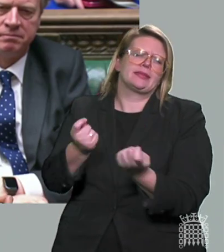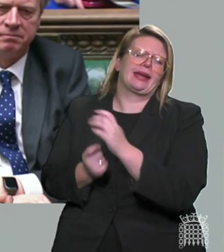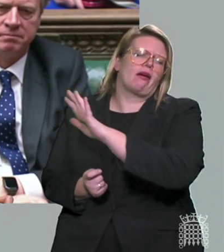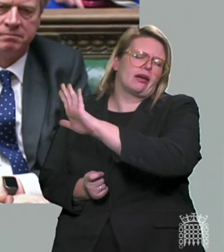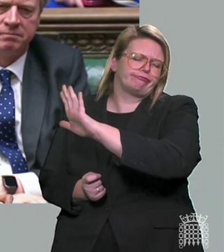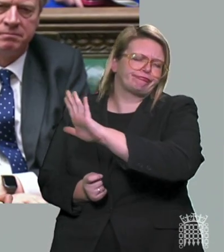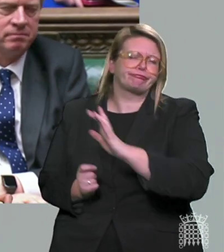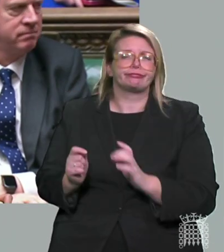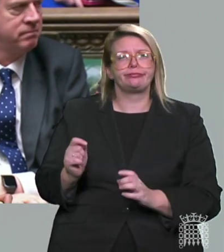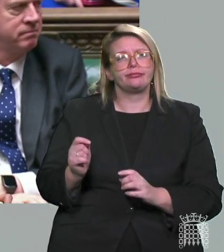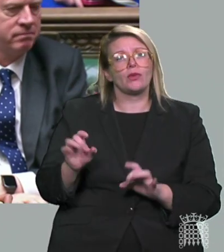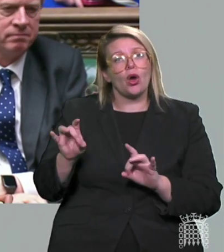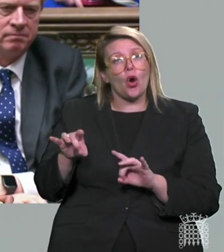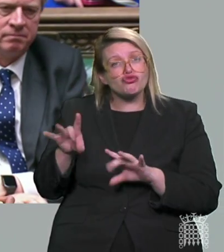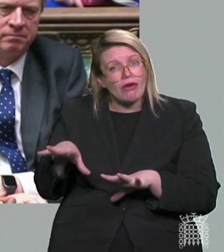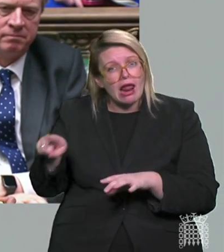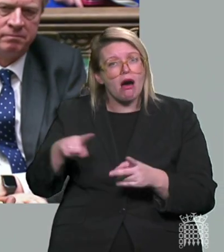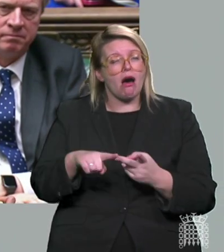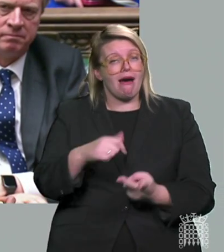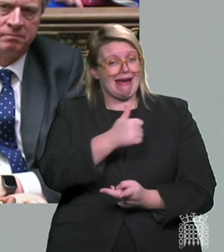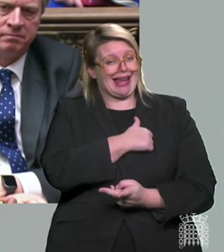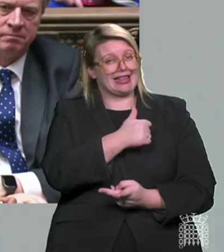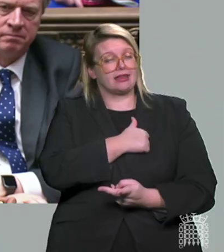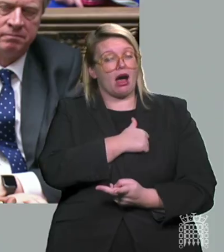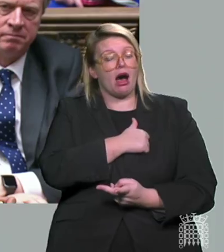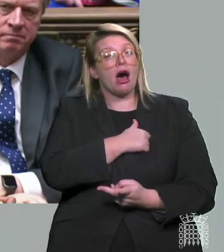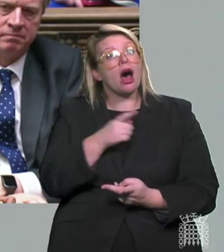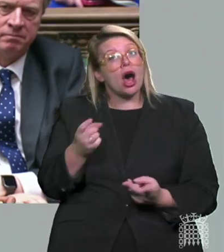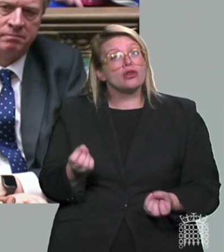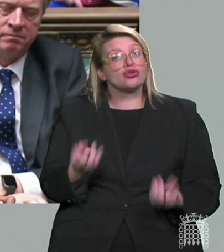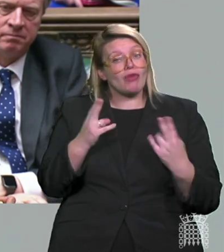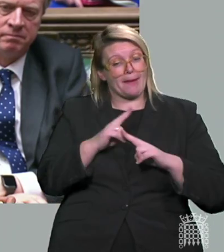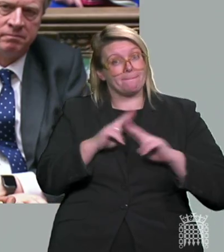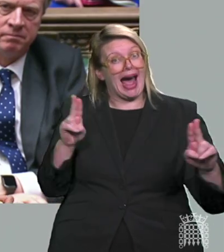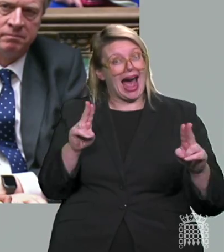Australia, Canada and the US banned strikes by blue light services.